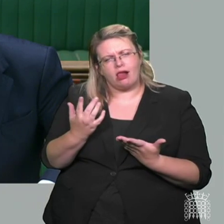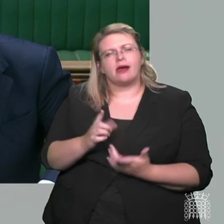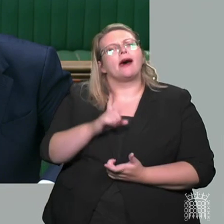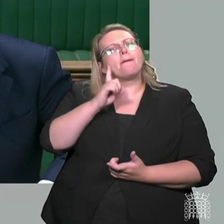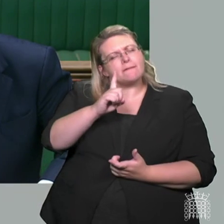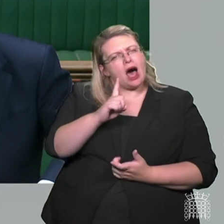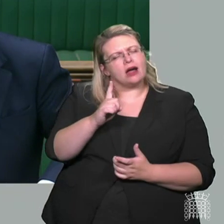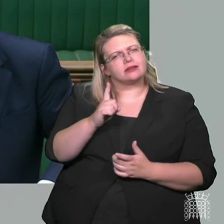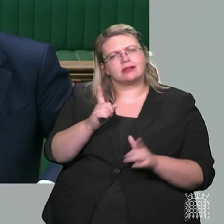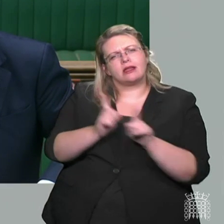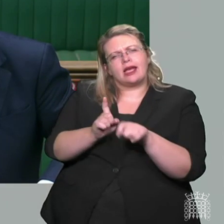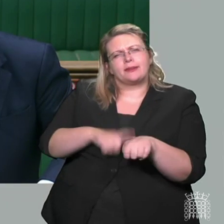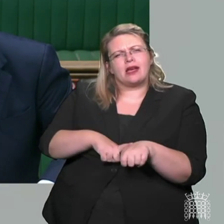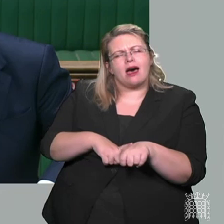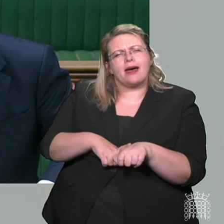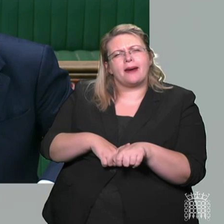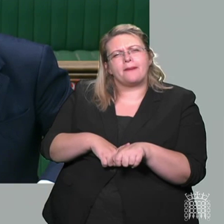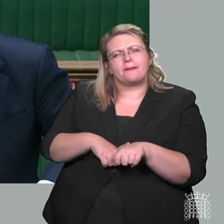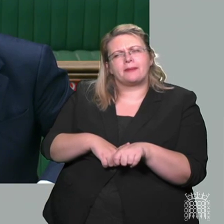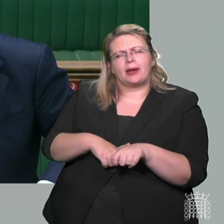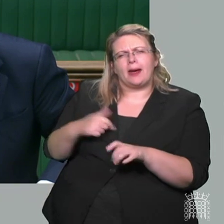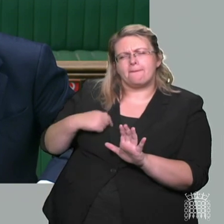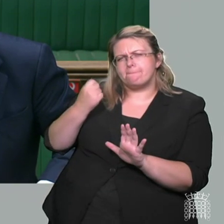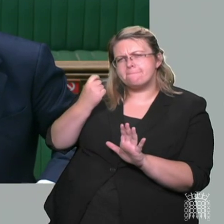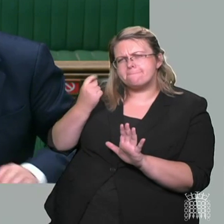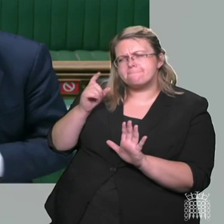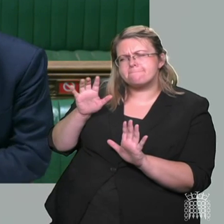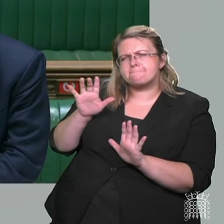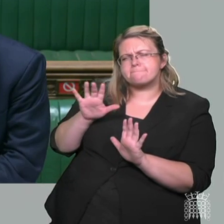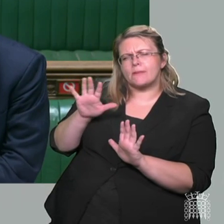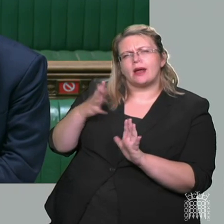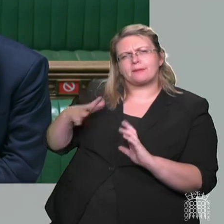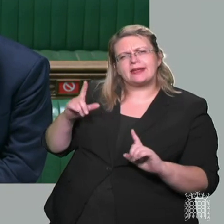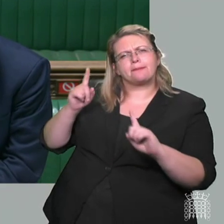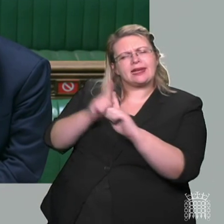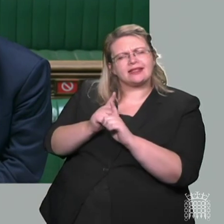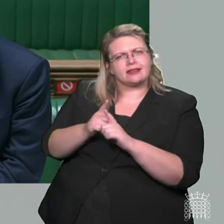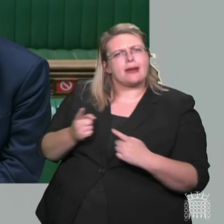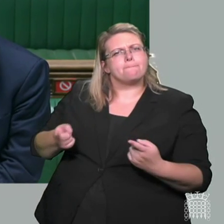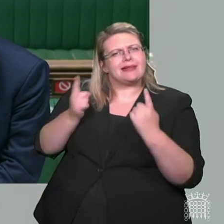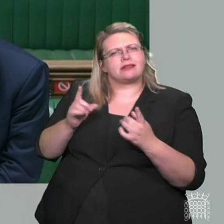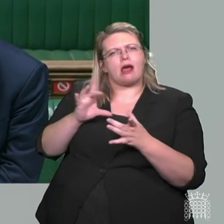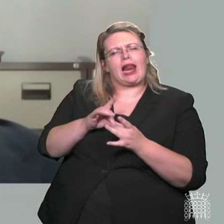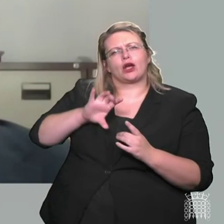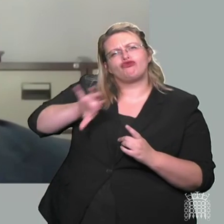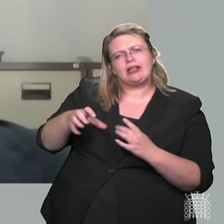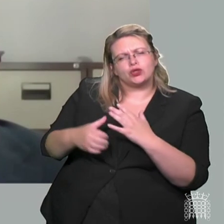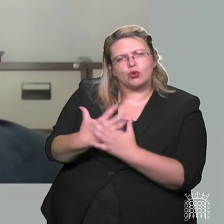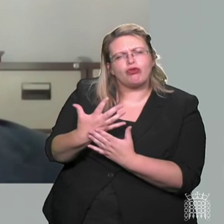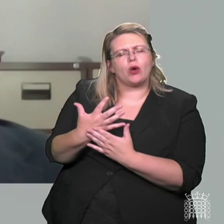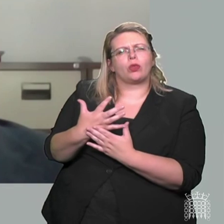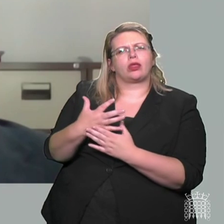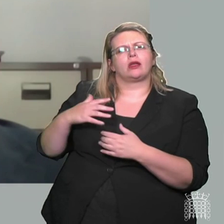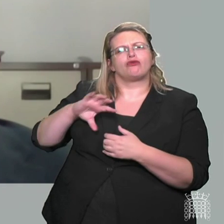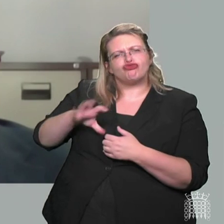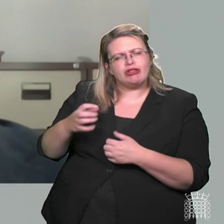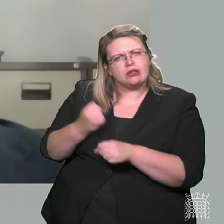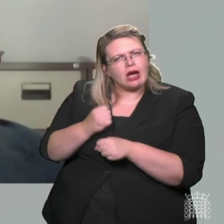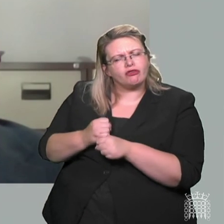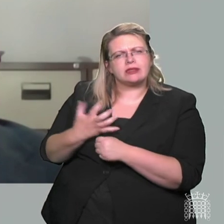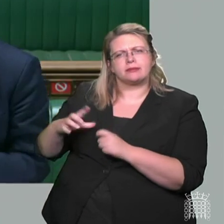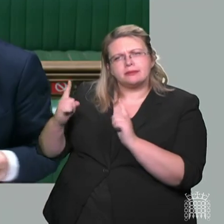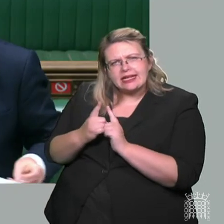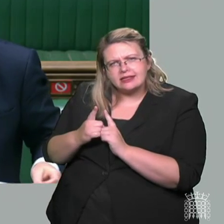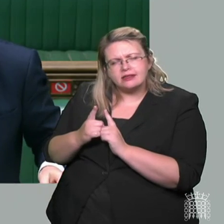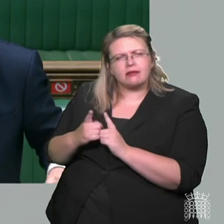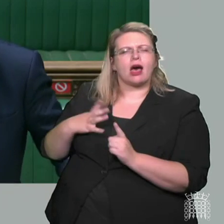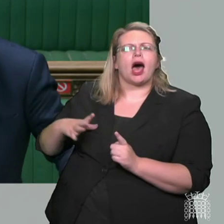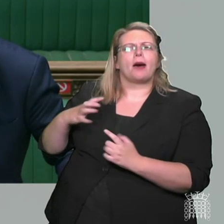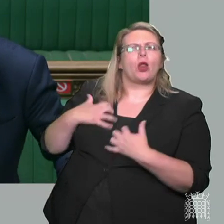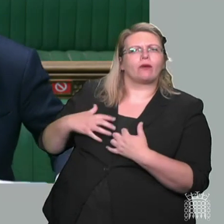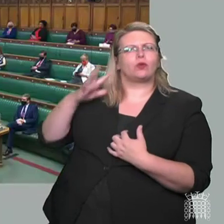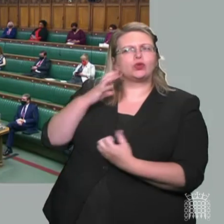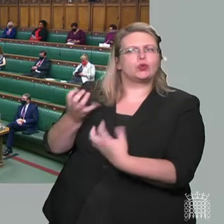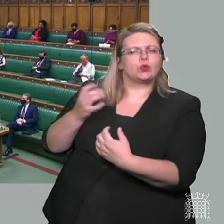I understand that my honourable Friend has met the Minister for Regional Growth and Local Government to discuss these proposals, and I look forward to hearing their outcome.